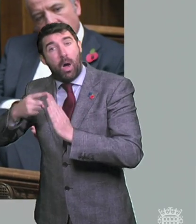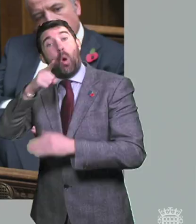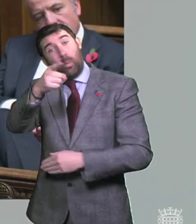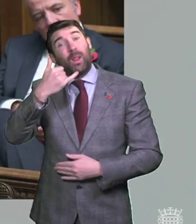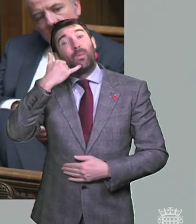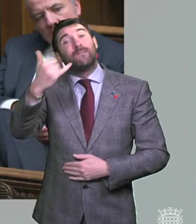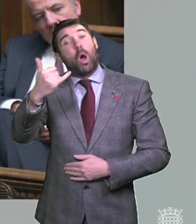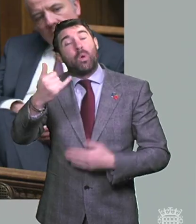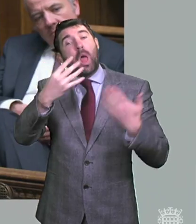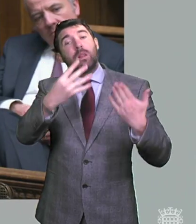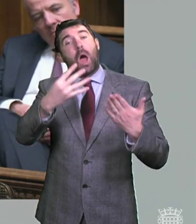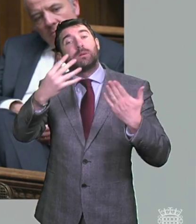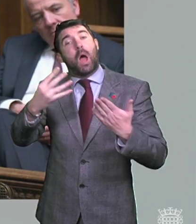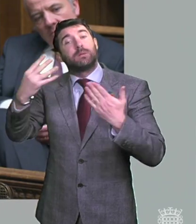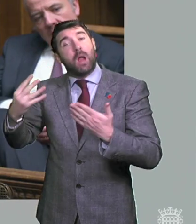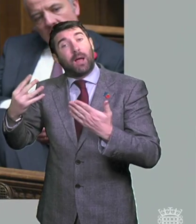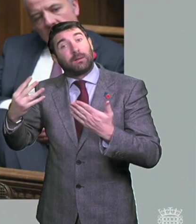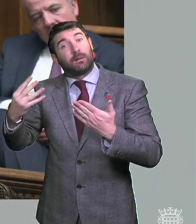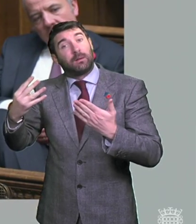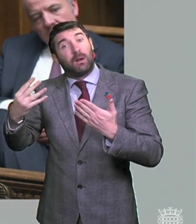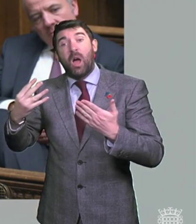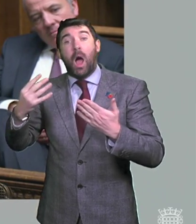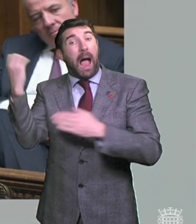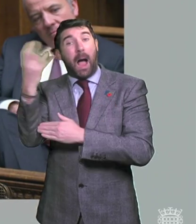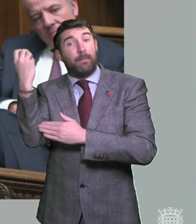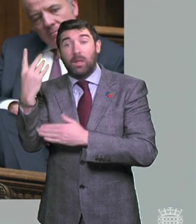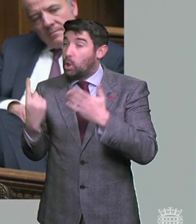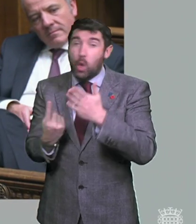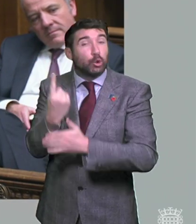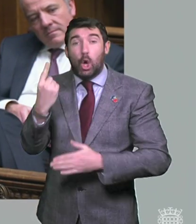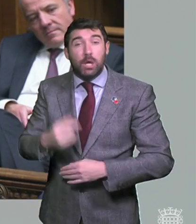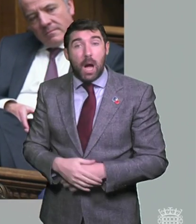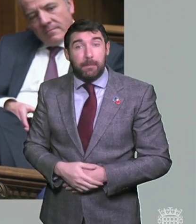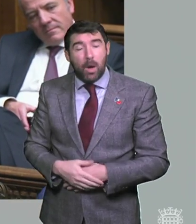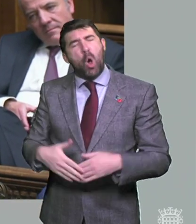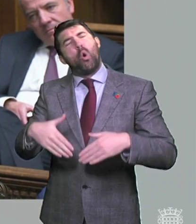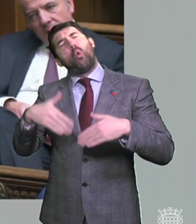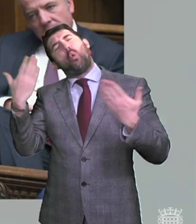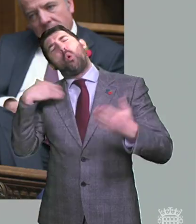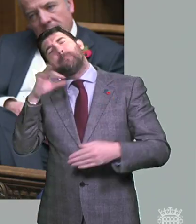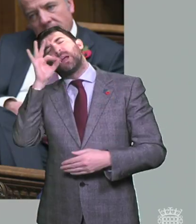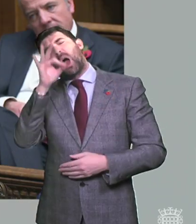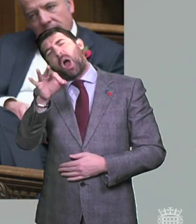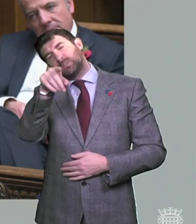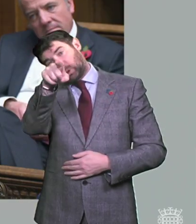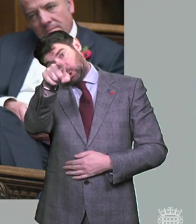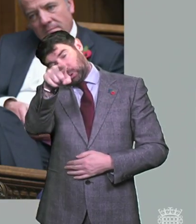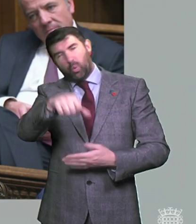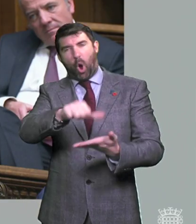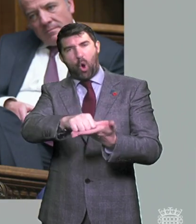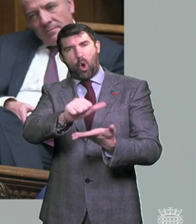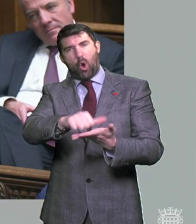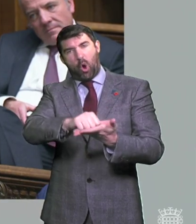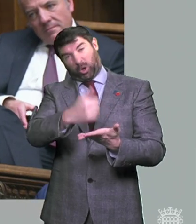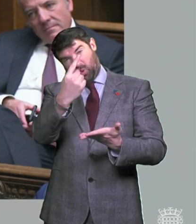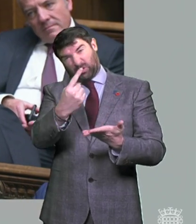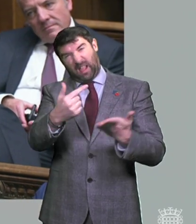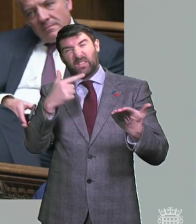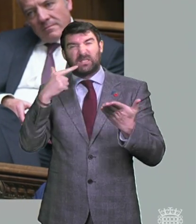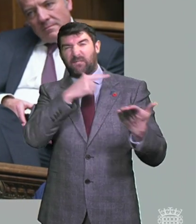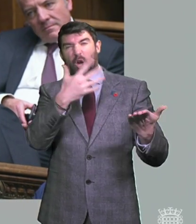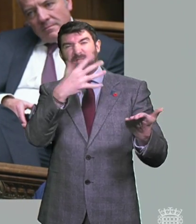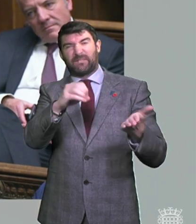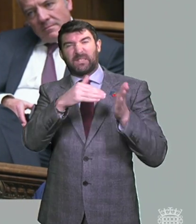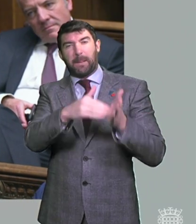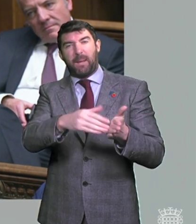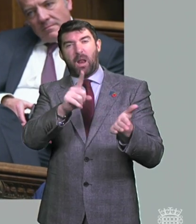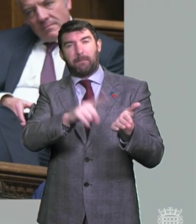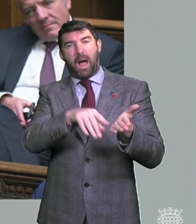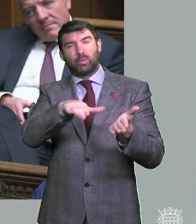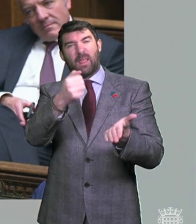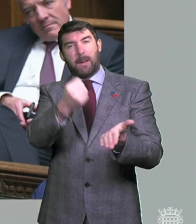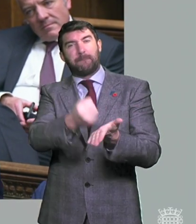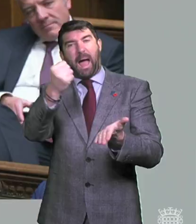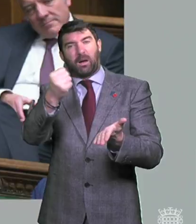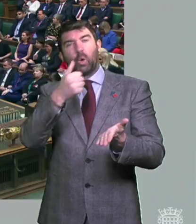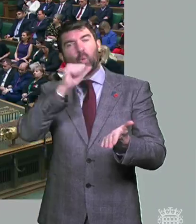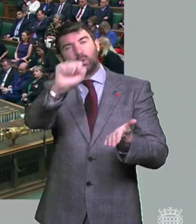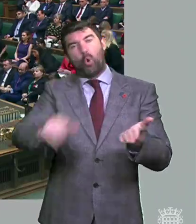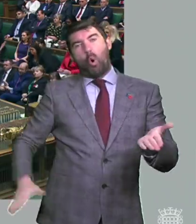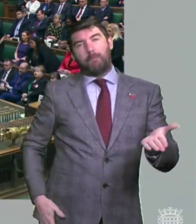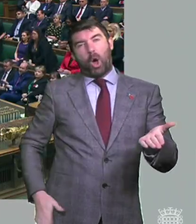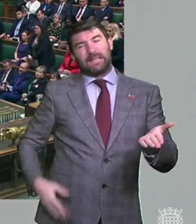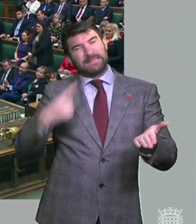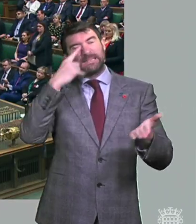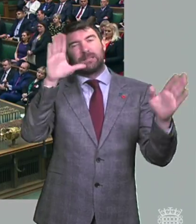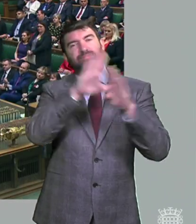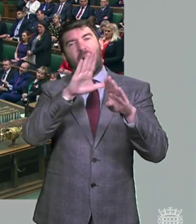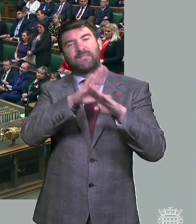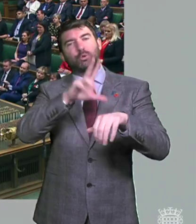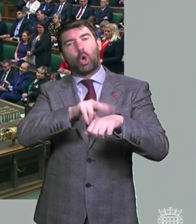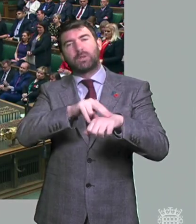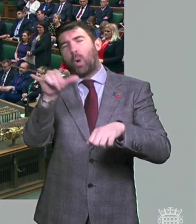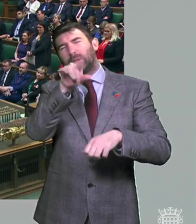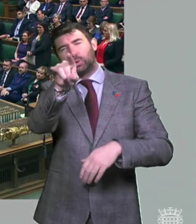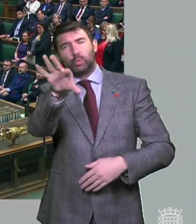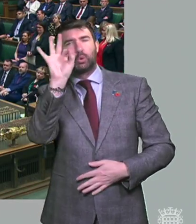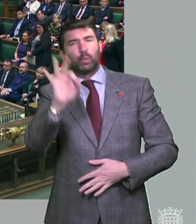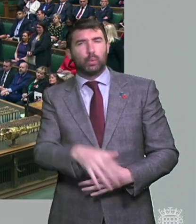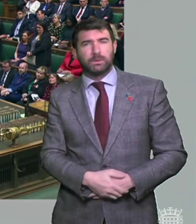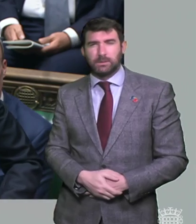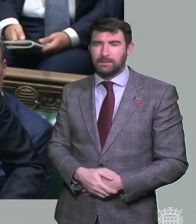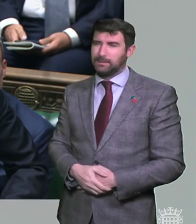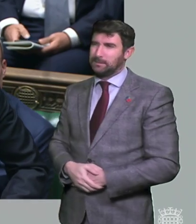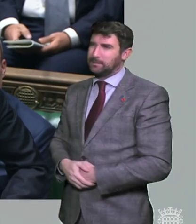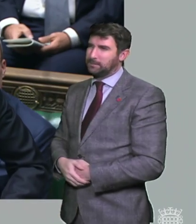his £750 million—unearned wealth—to pay privately and see somebody there and then?